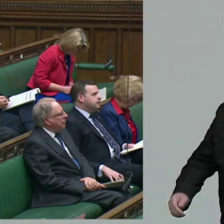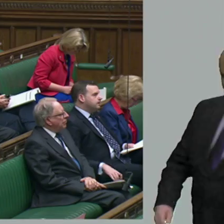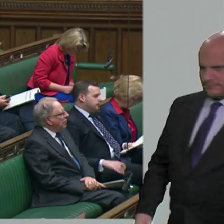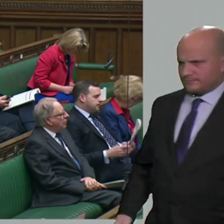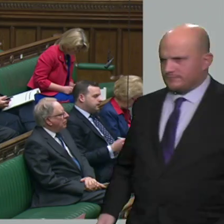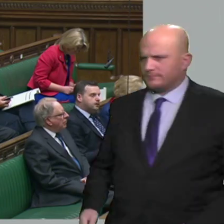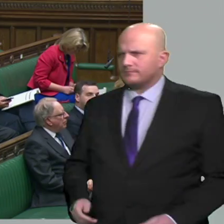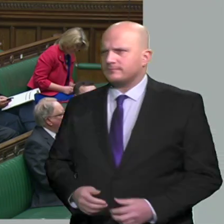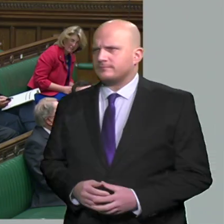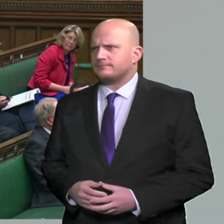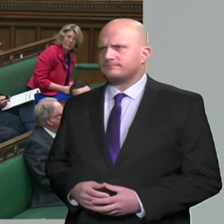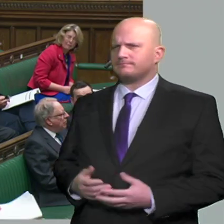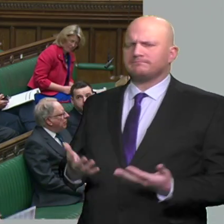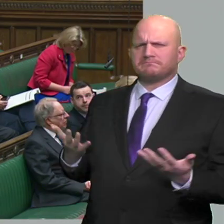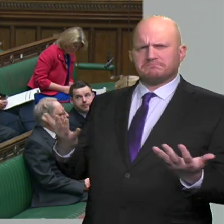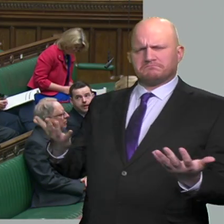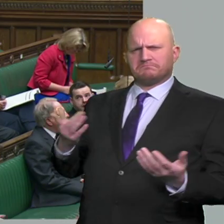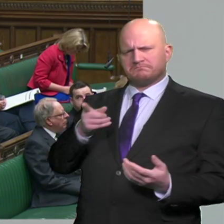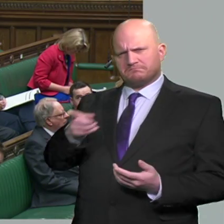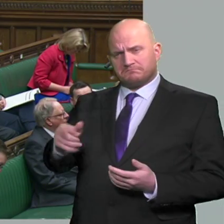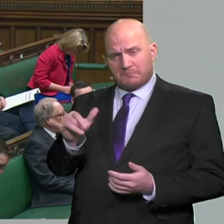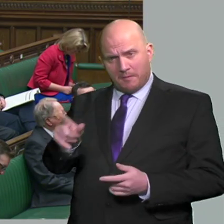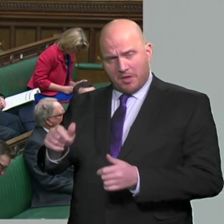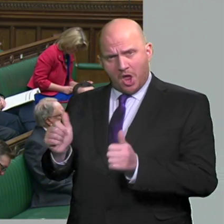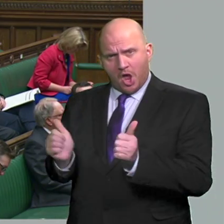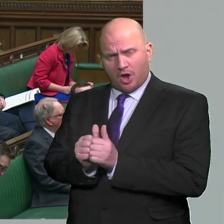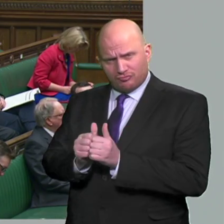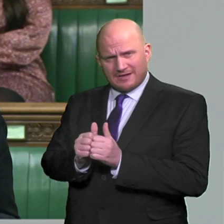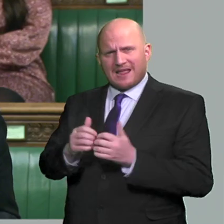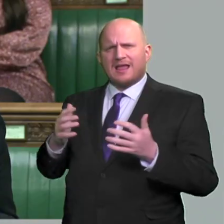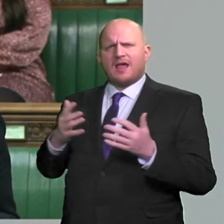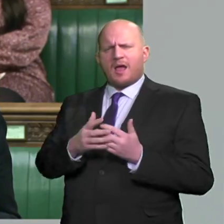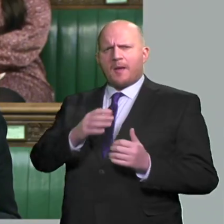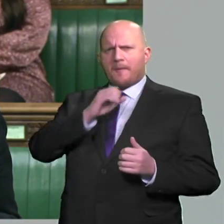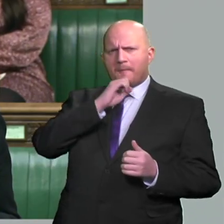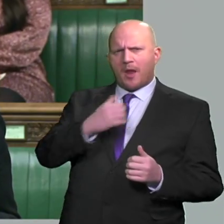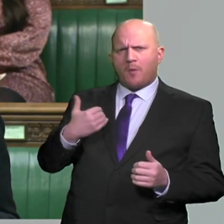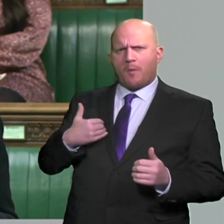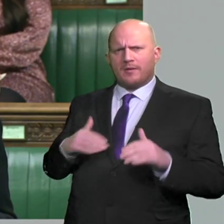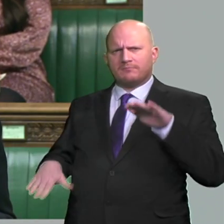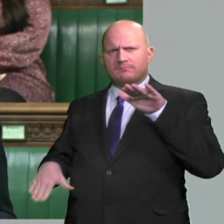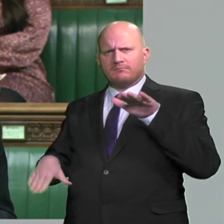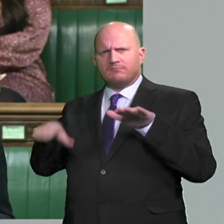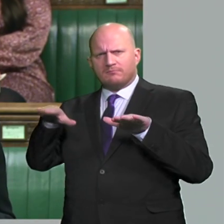most effective ways to close the gender pay gap is to support women who are returning to work after pregnancy?